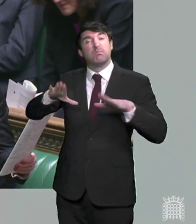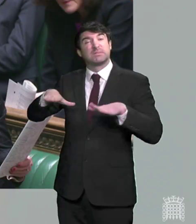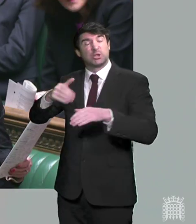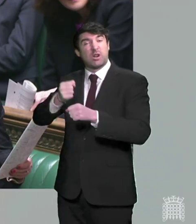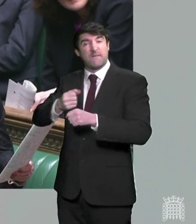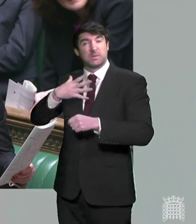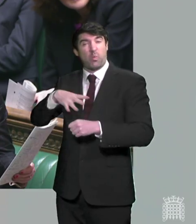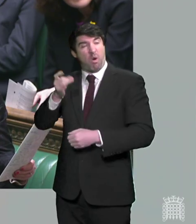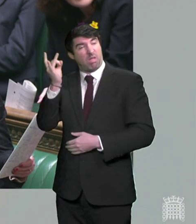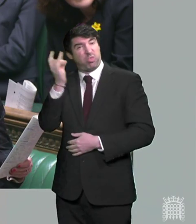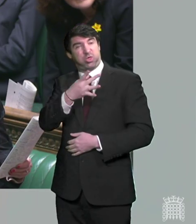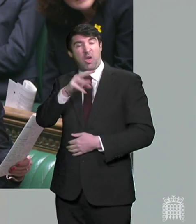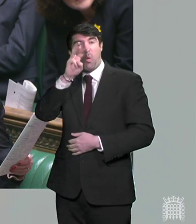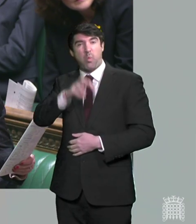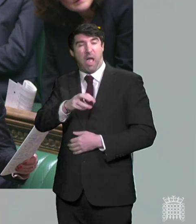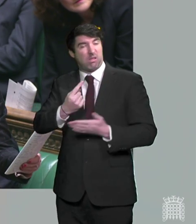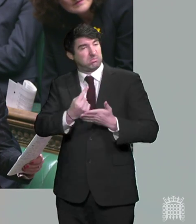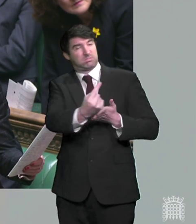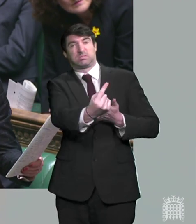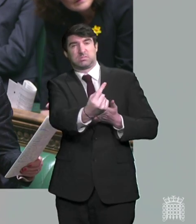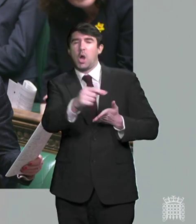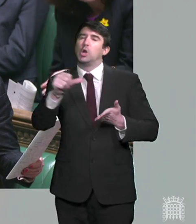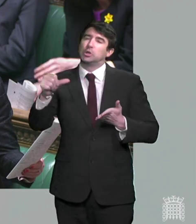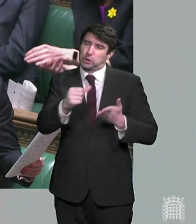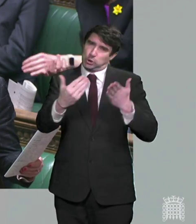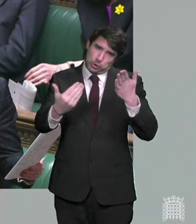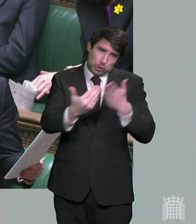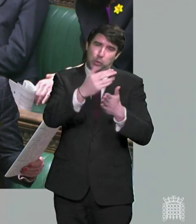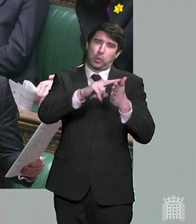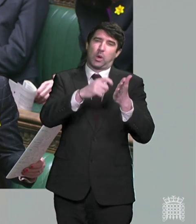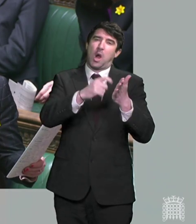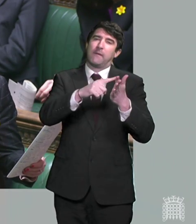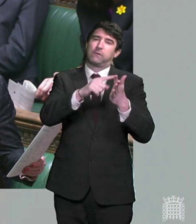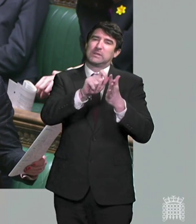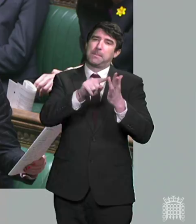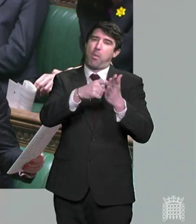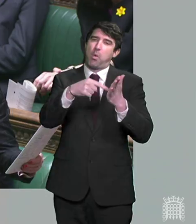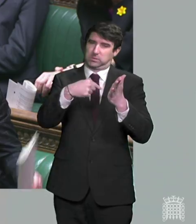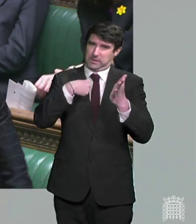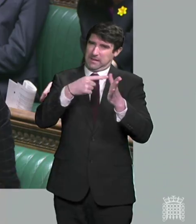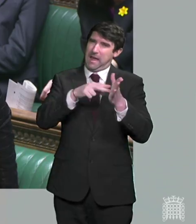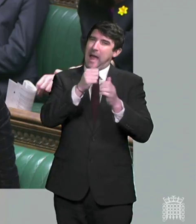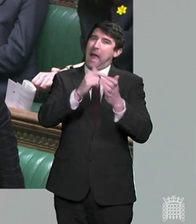Does the Secretary of State agree that a freeport on Anglesey would demonstrate that my constituency is on a superhighway to the future?